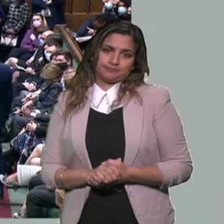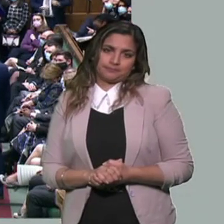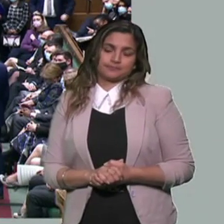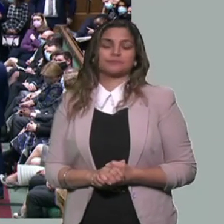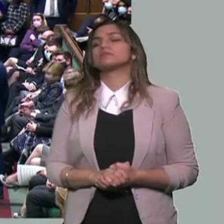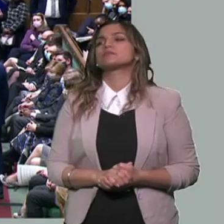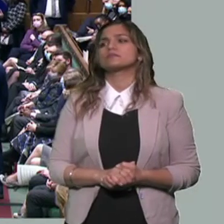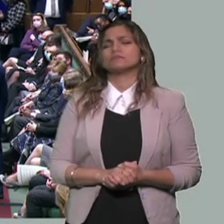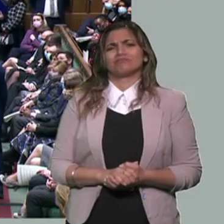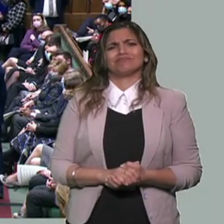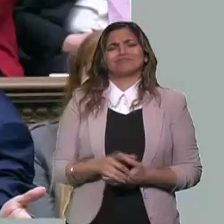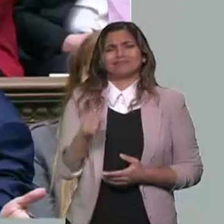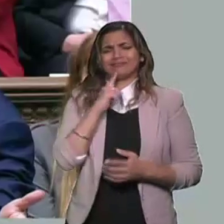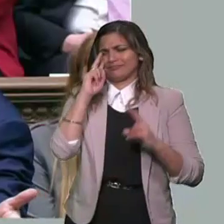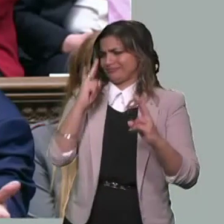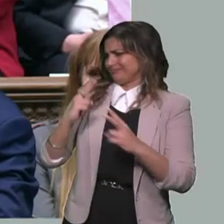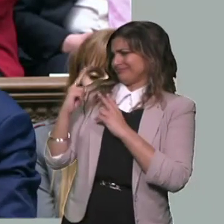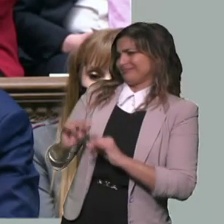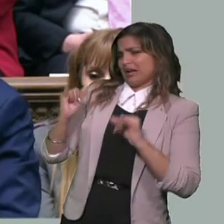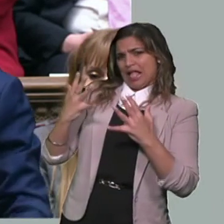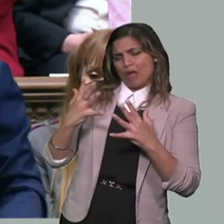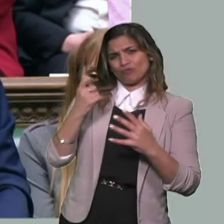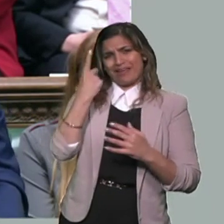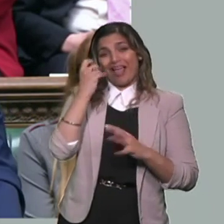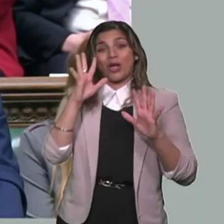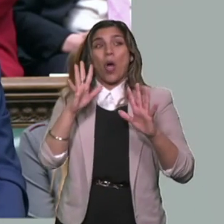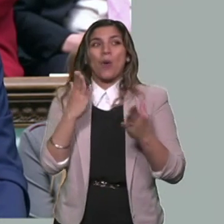This is the guy who said that, in hindsight, he now appreciates it was a party.